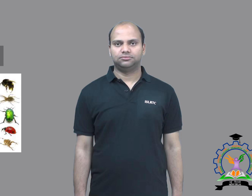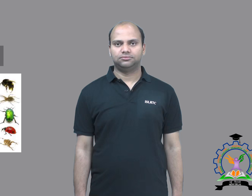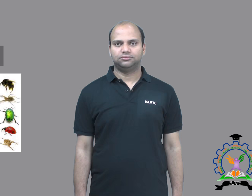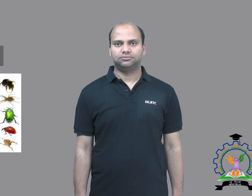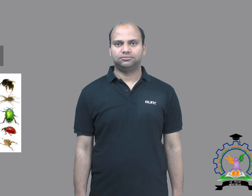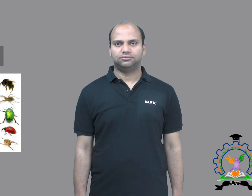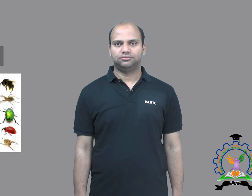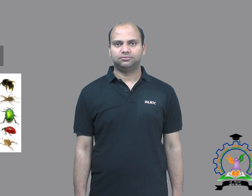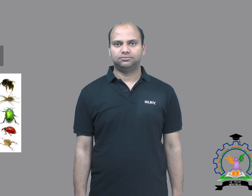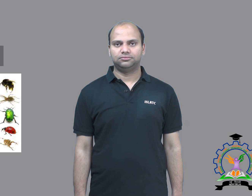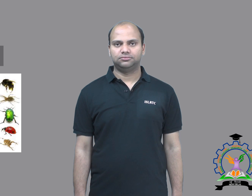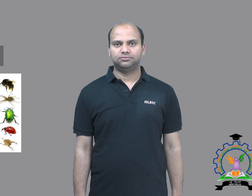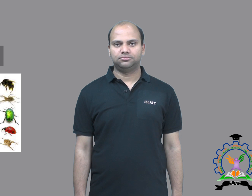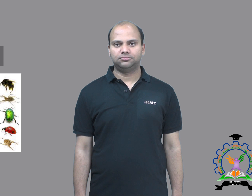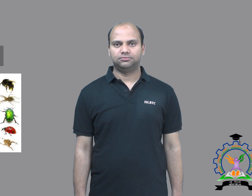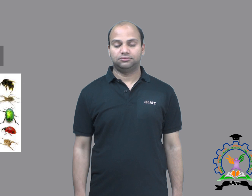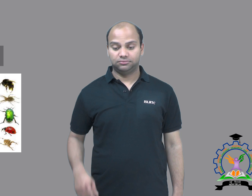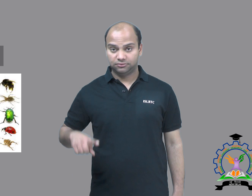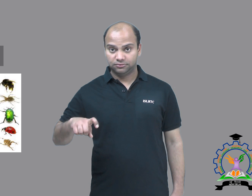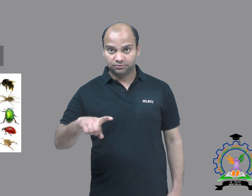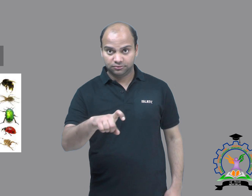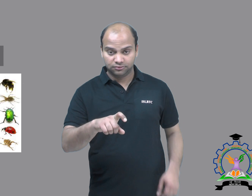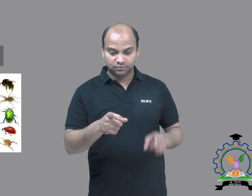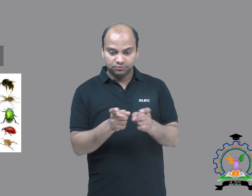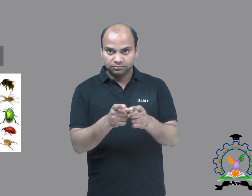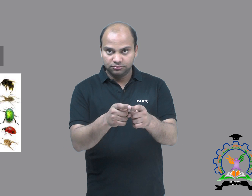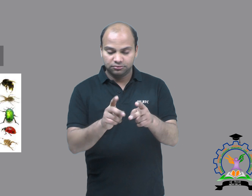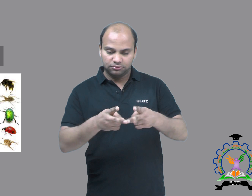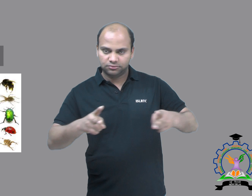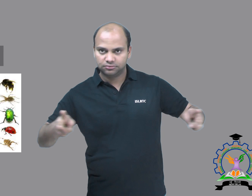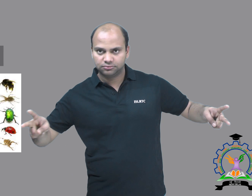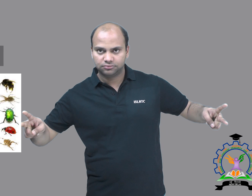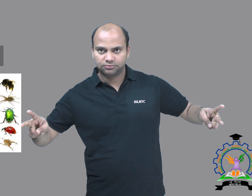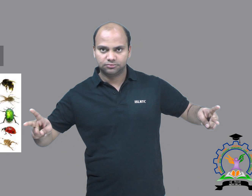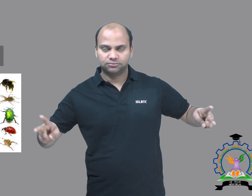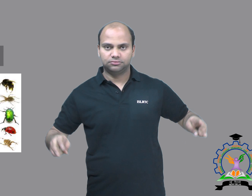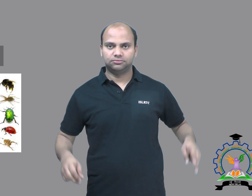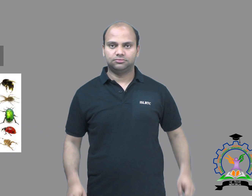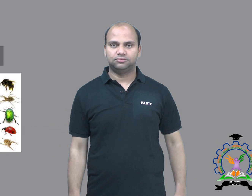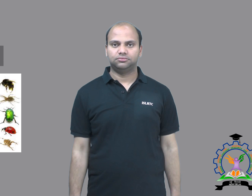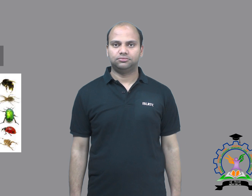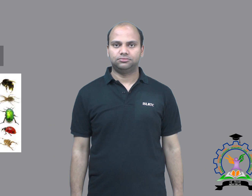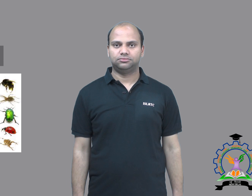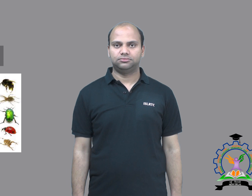Insect